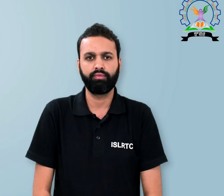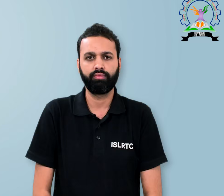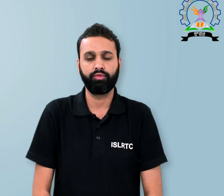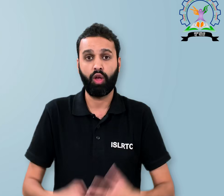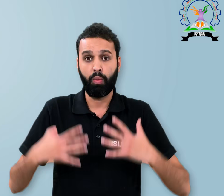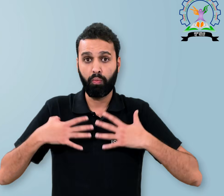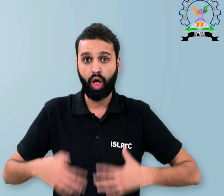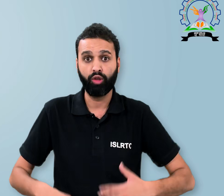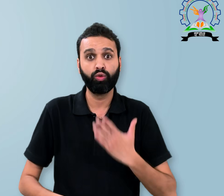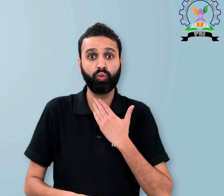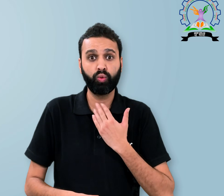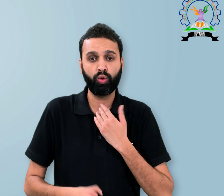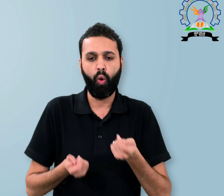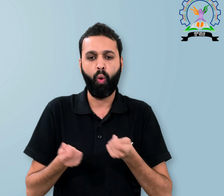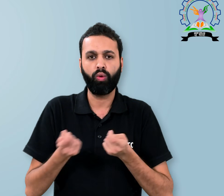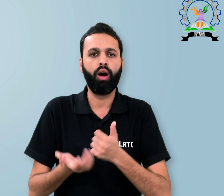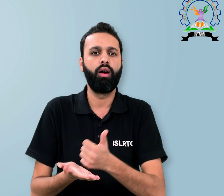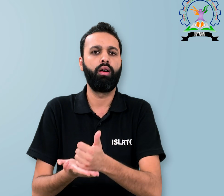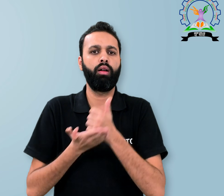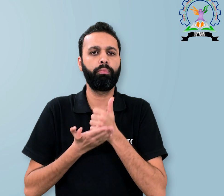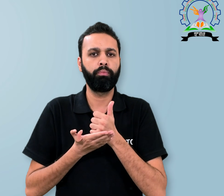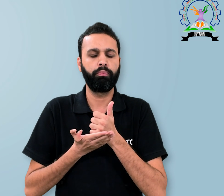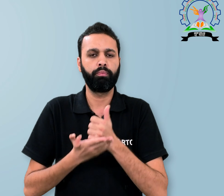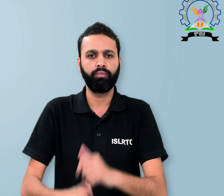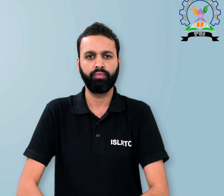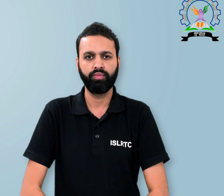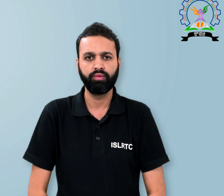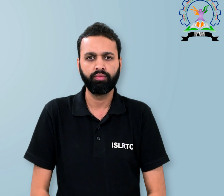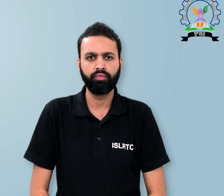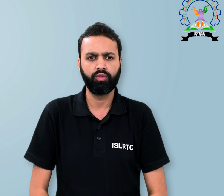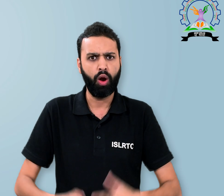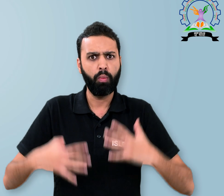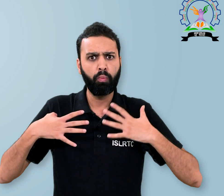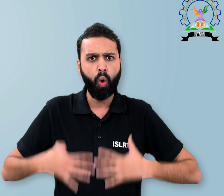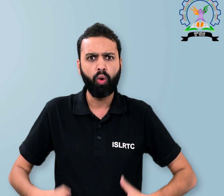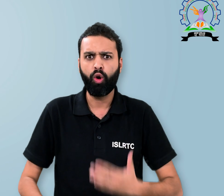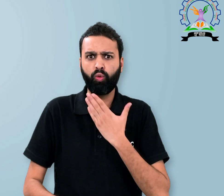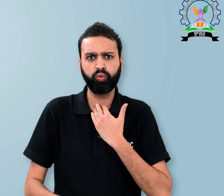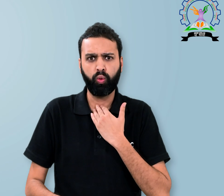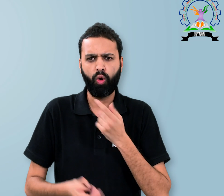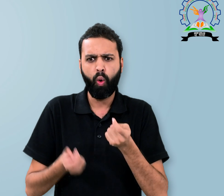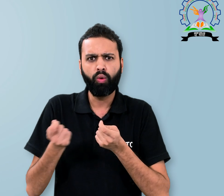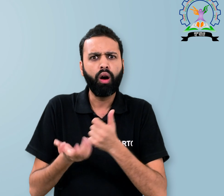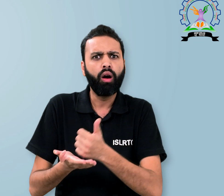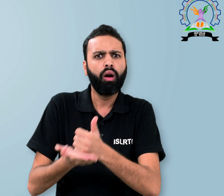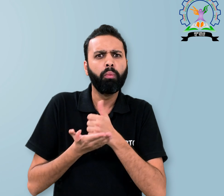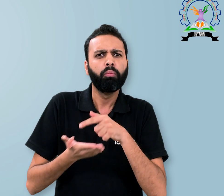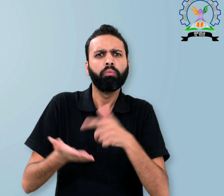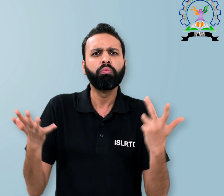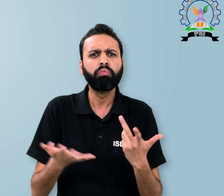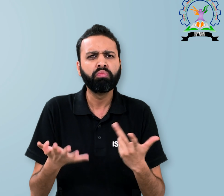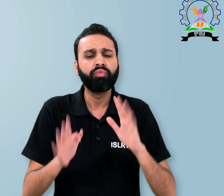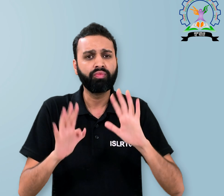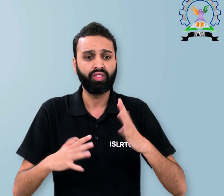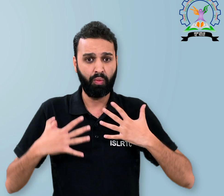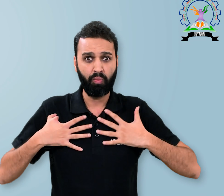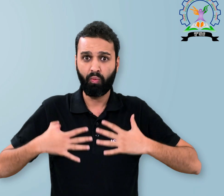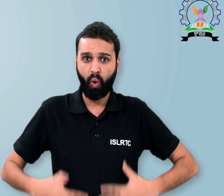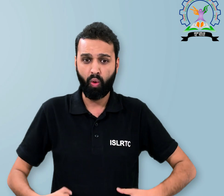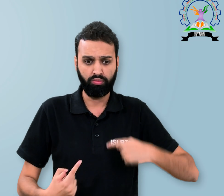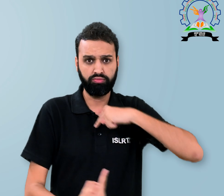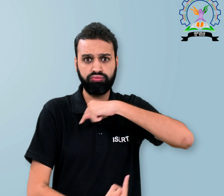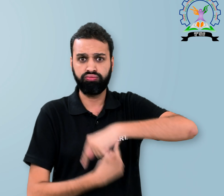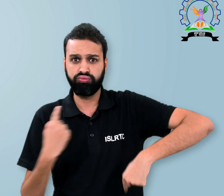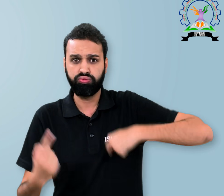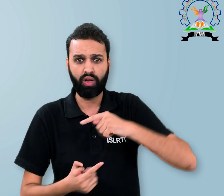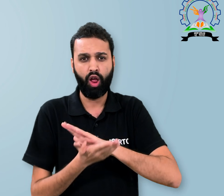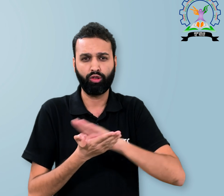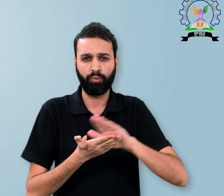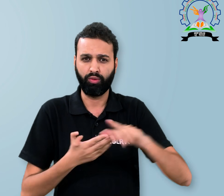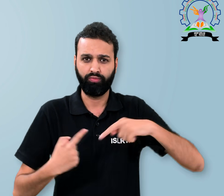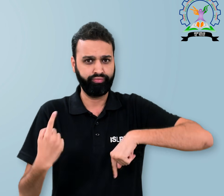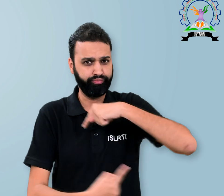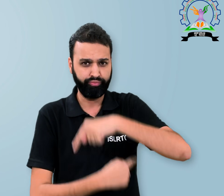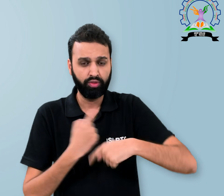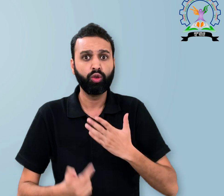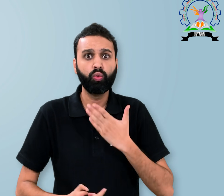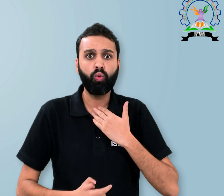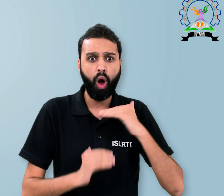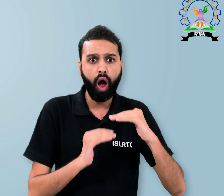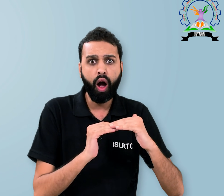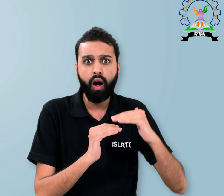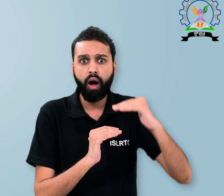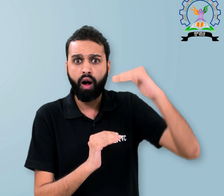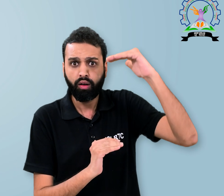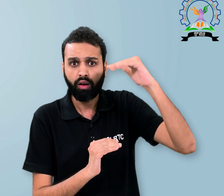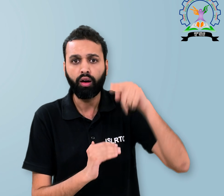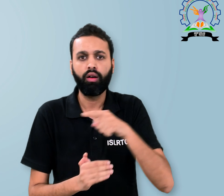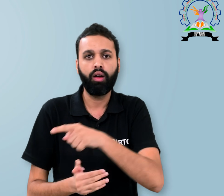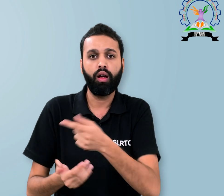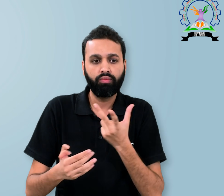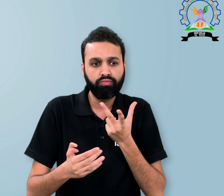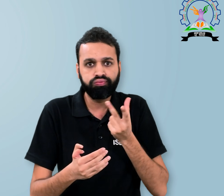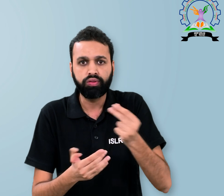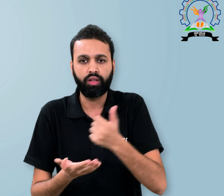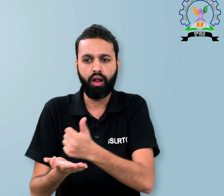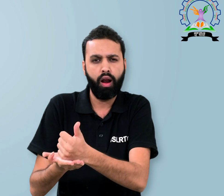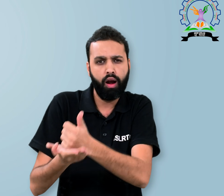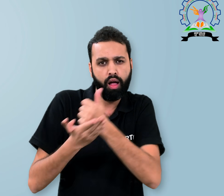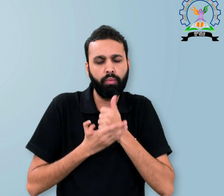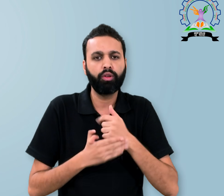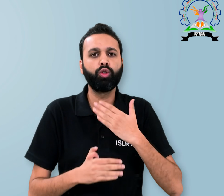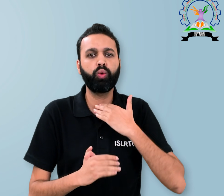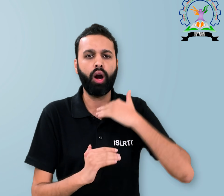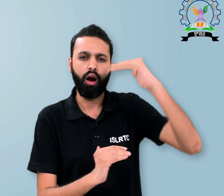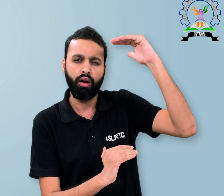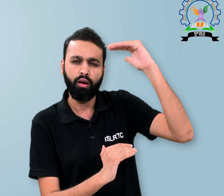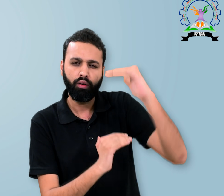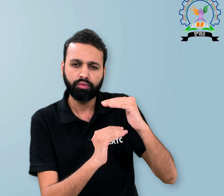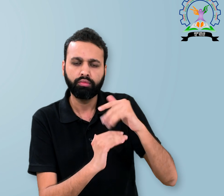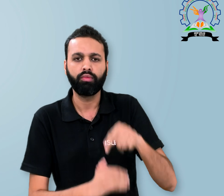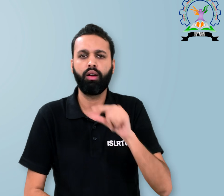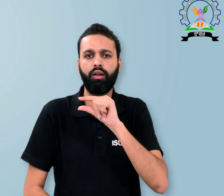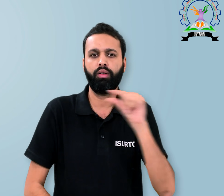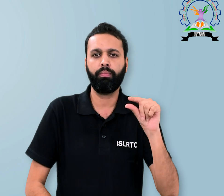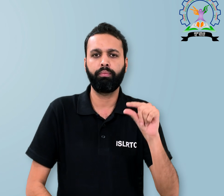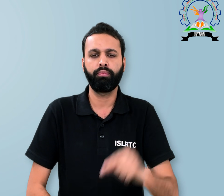Insulin Insulin is a hormone that lowers the level of glucose (a type of sugar) in the blood.